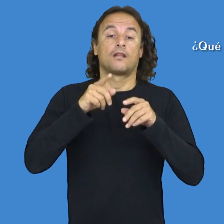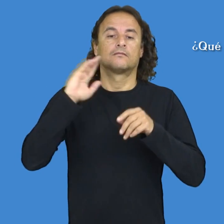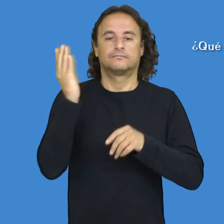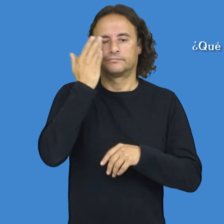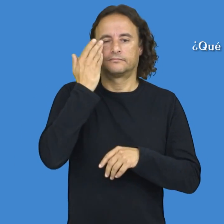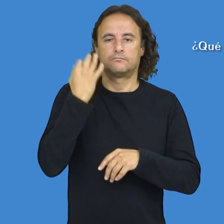afectar